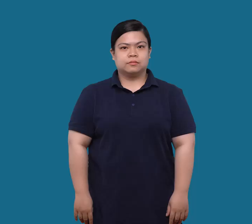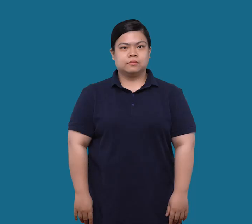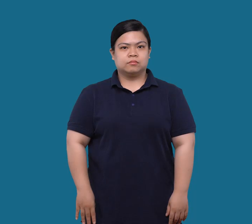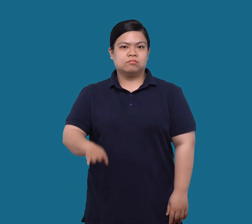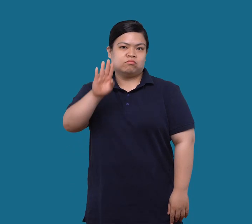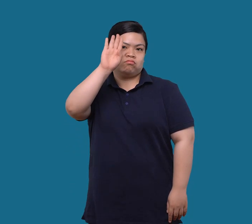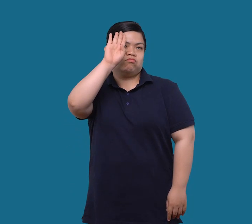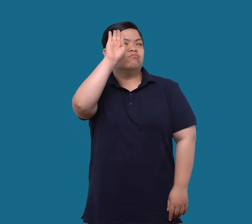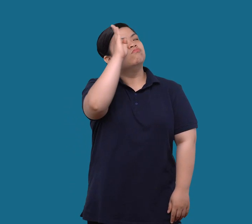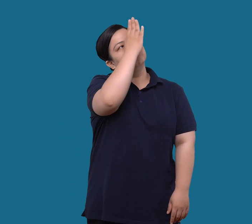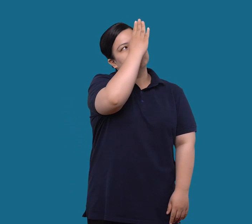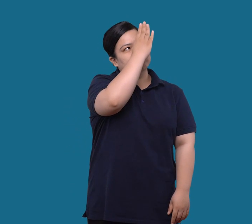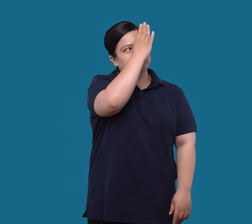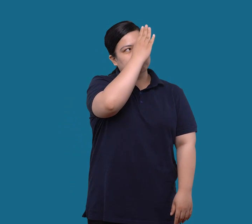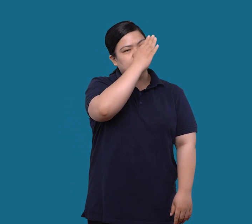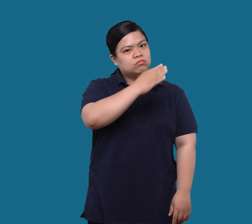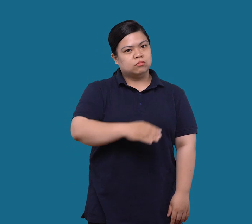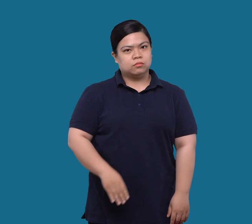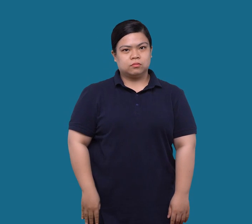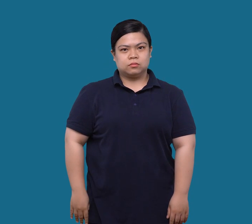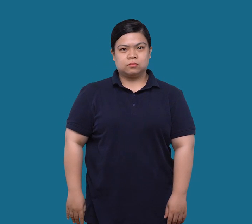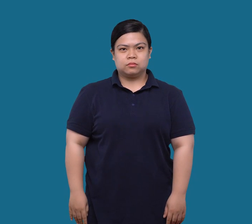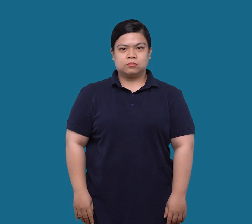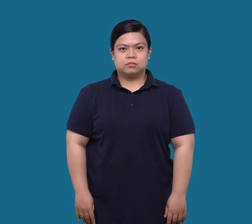liếc nhìn